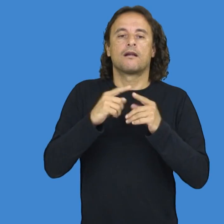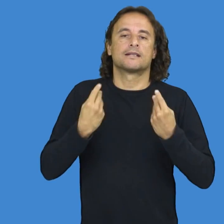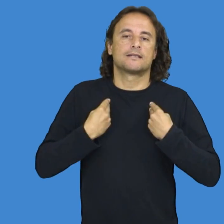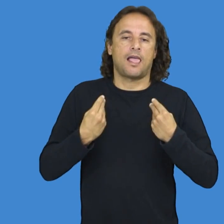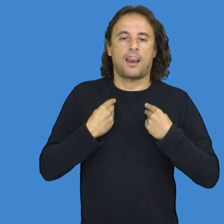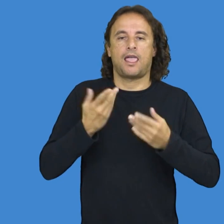vivir